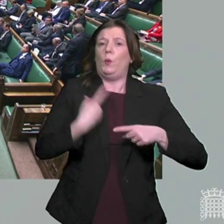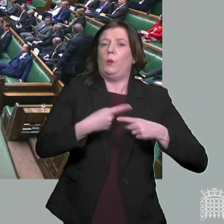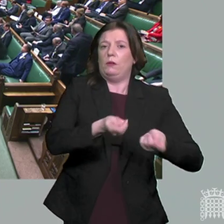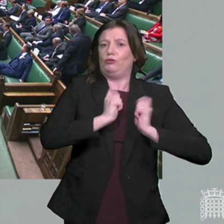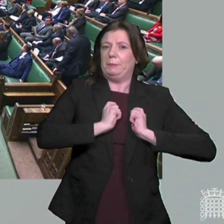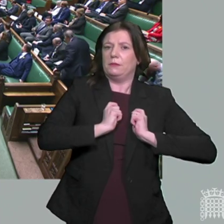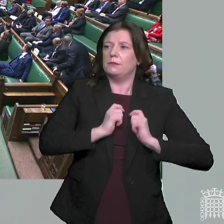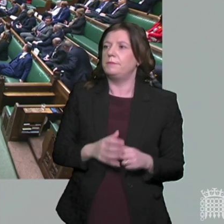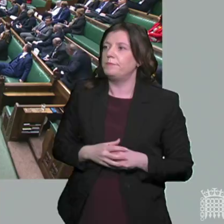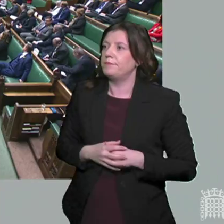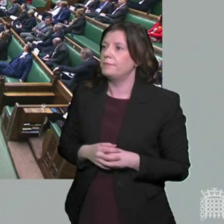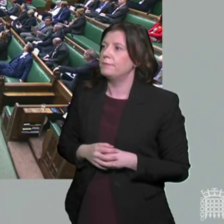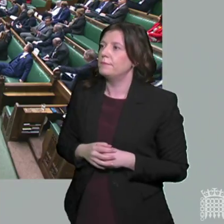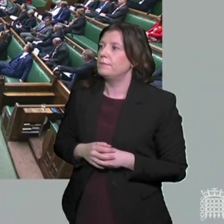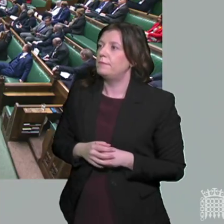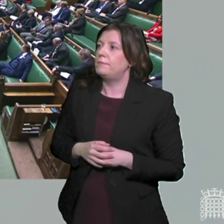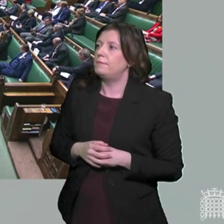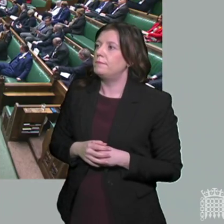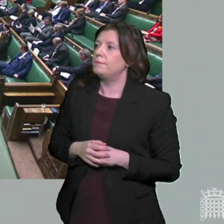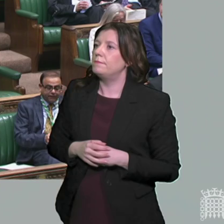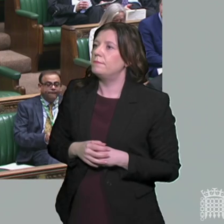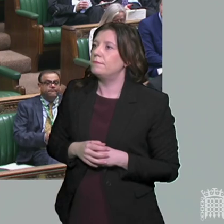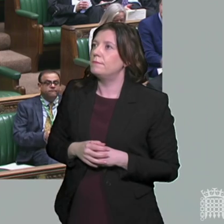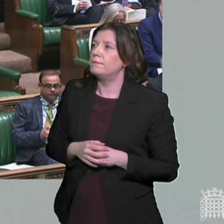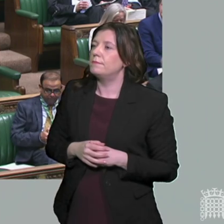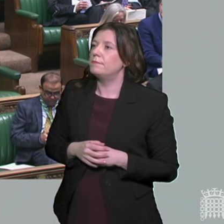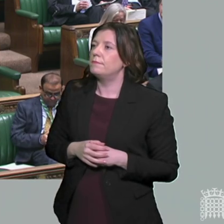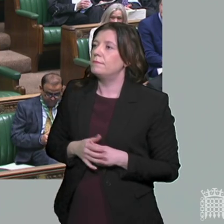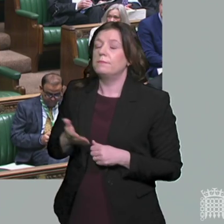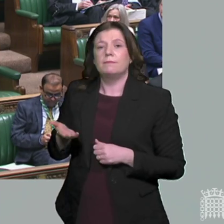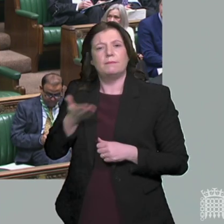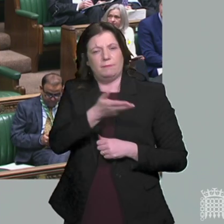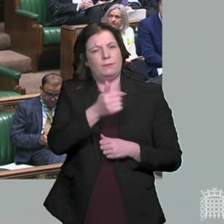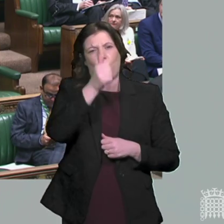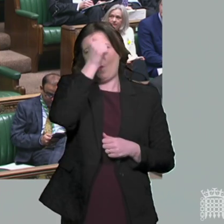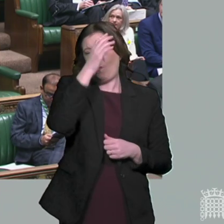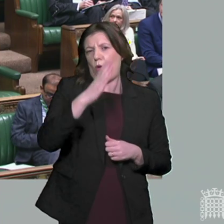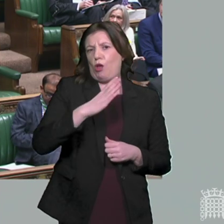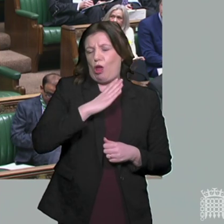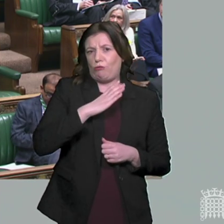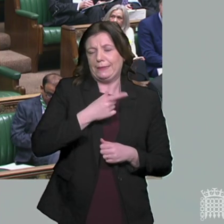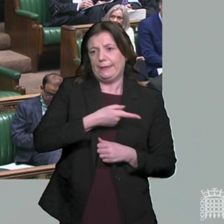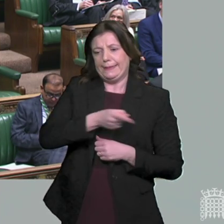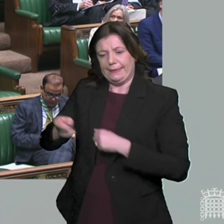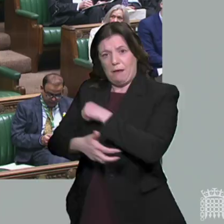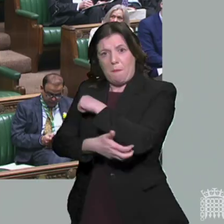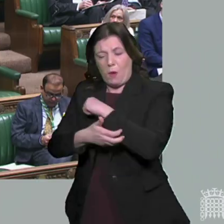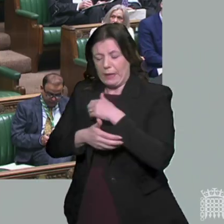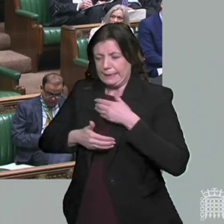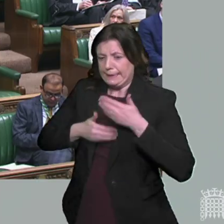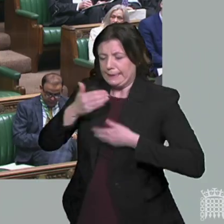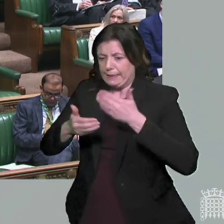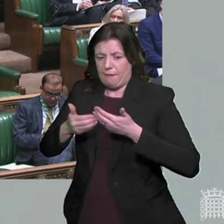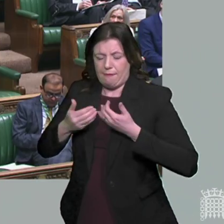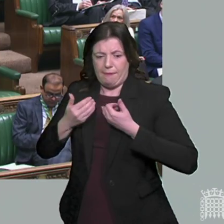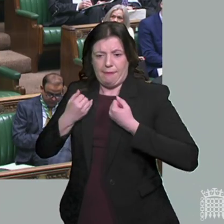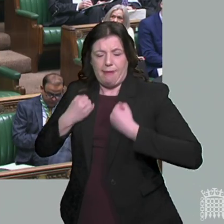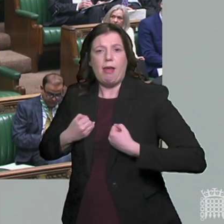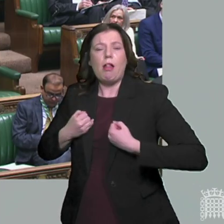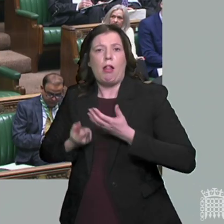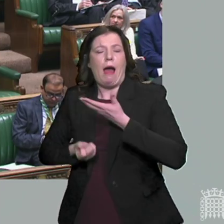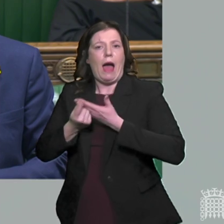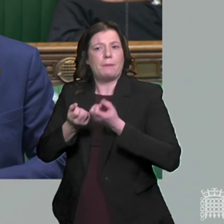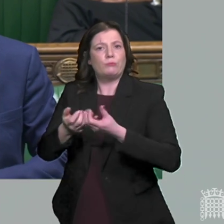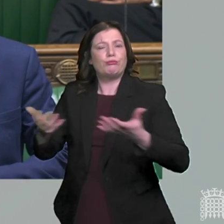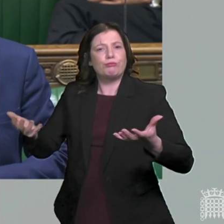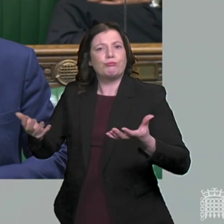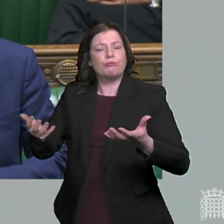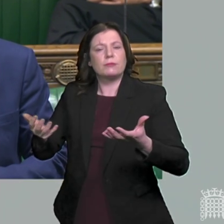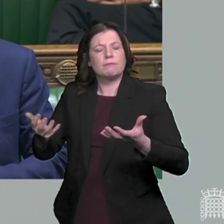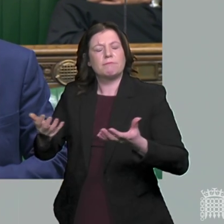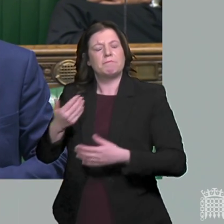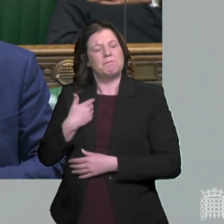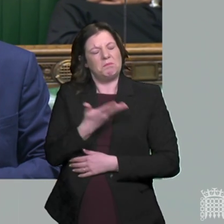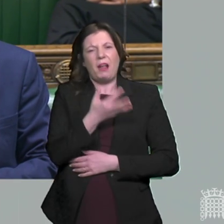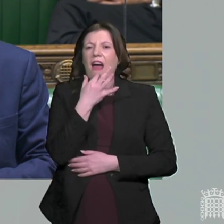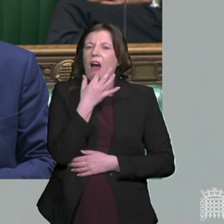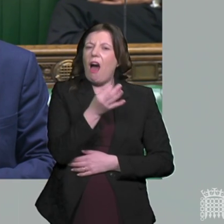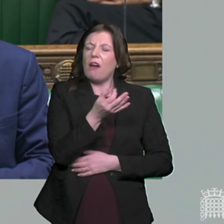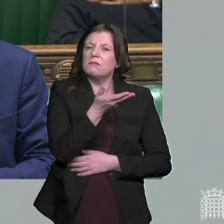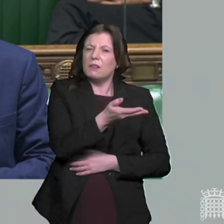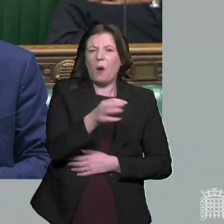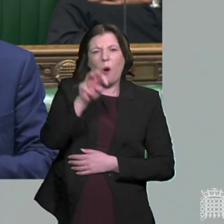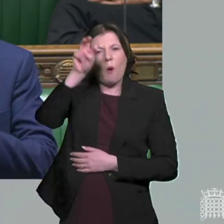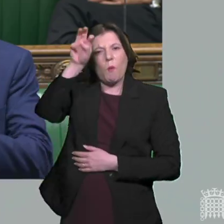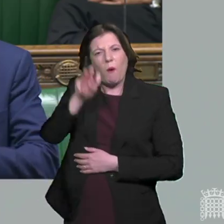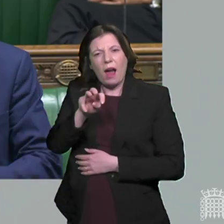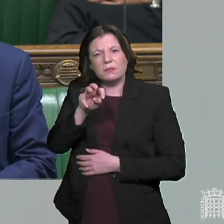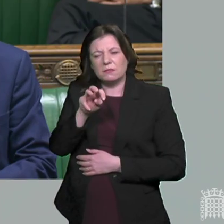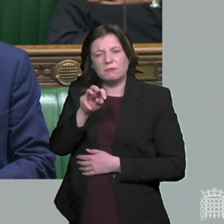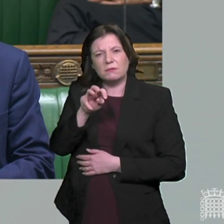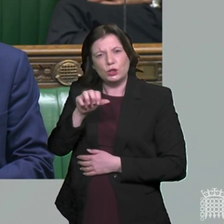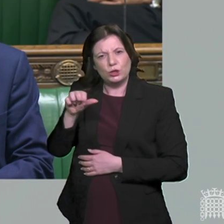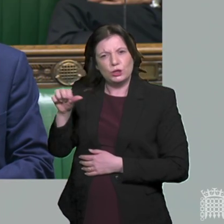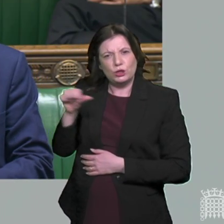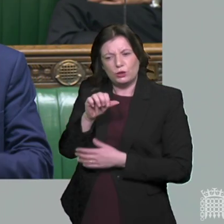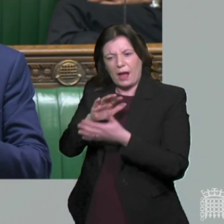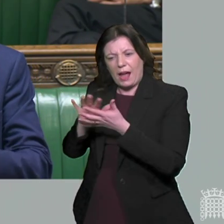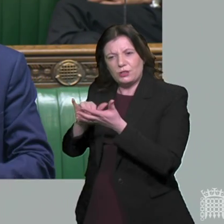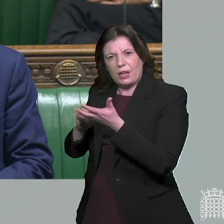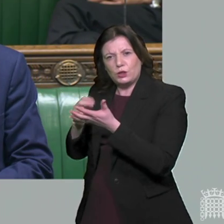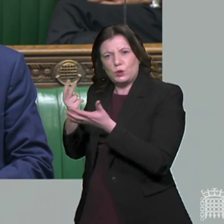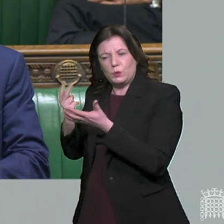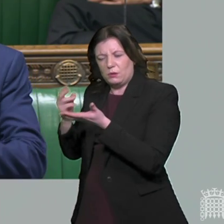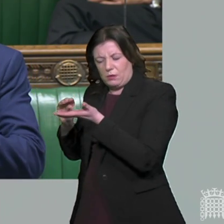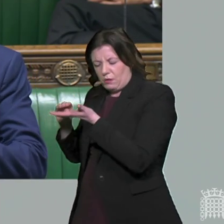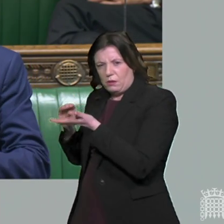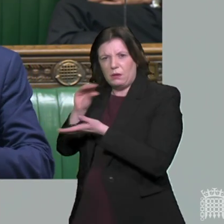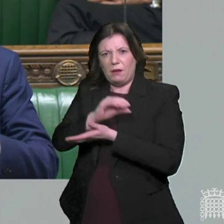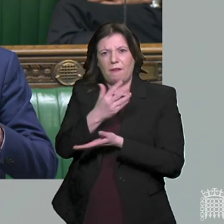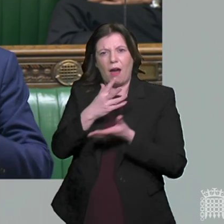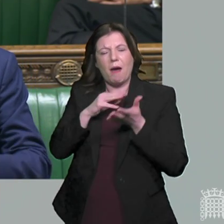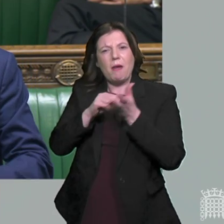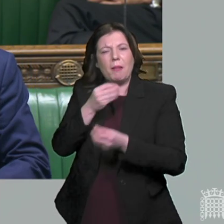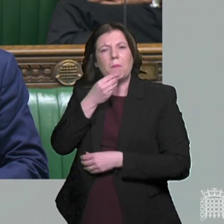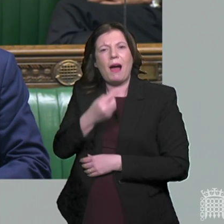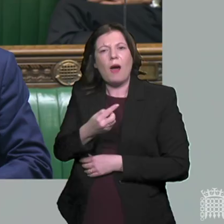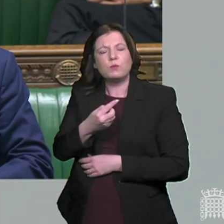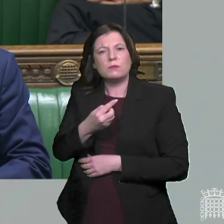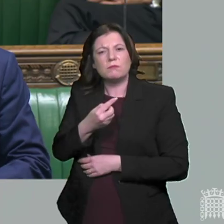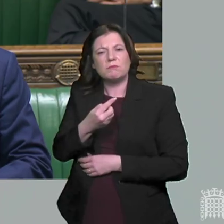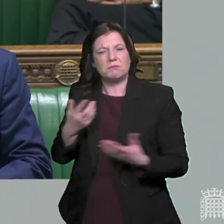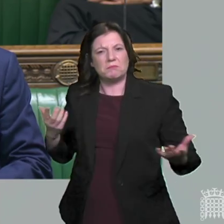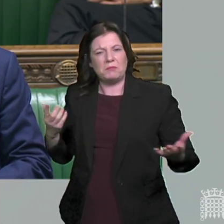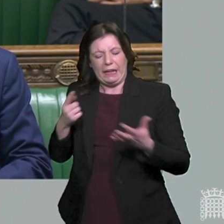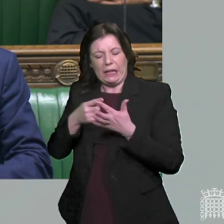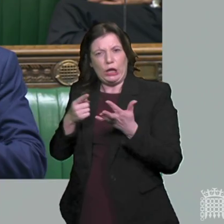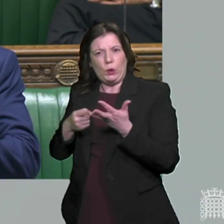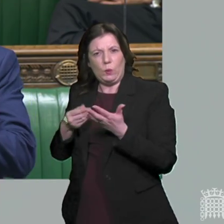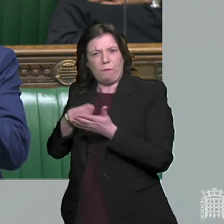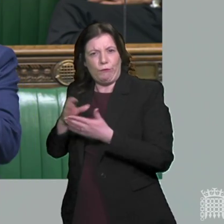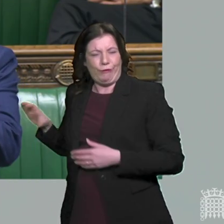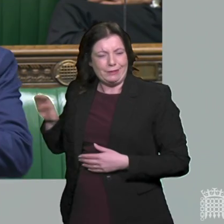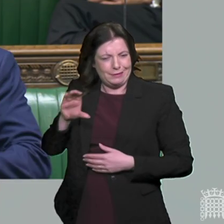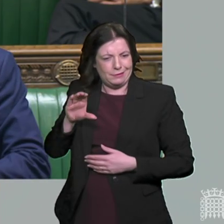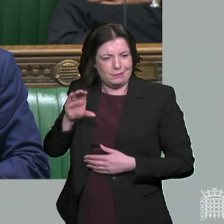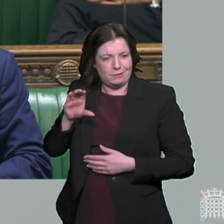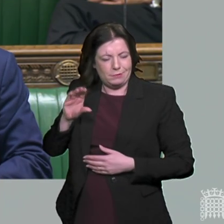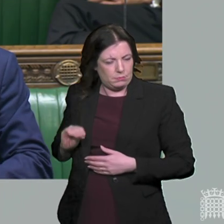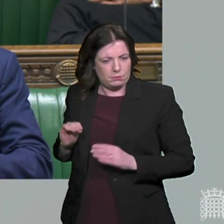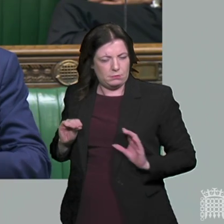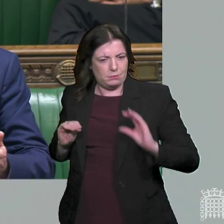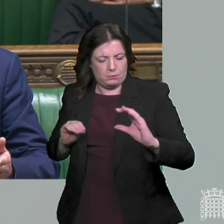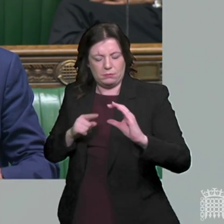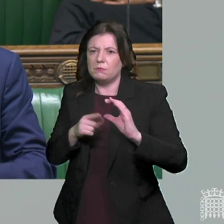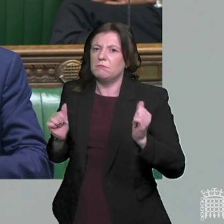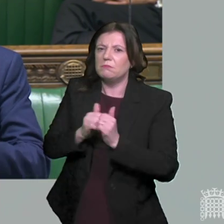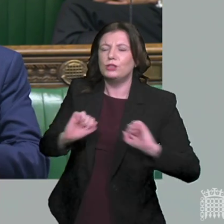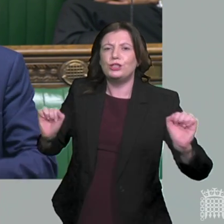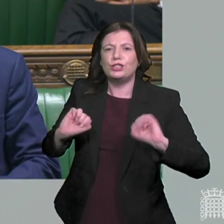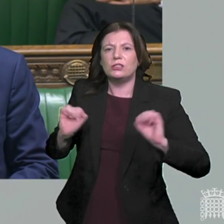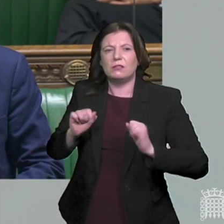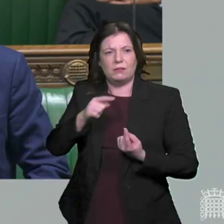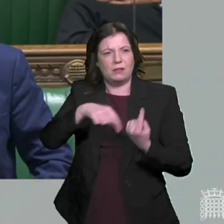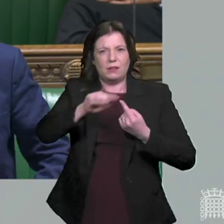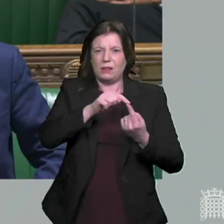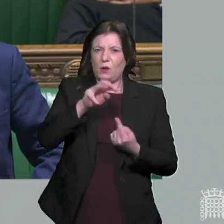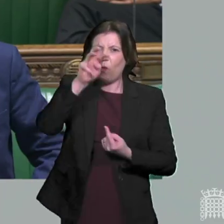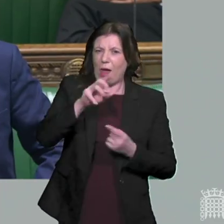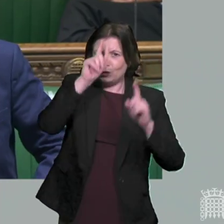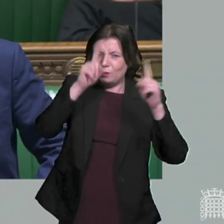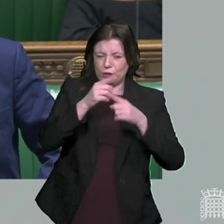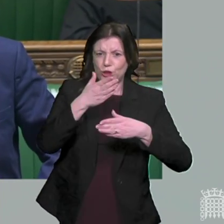The Secretary of State will be aware that higher levels of poverty give rise to higher healthcare costs and higher absolute numbers of people needing healthcare, so how can he justify the fact that Wales does not get its 5% share of High Speed 2—£5 billion—and is losing enormous amounts of money from EU funding, which he promised would be provided, and thousands of jobs in Welsh universities?